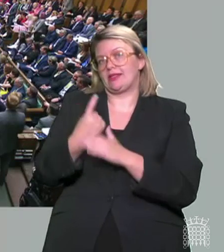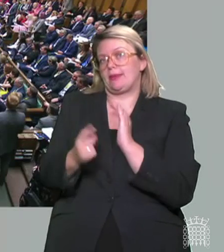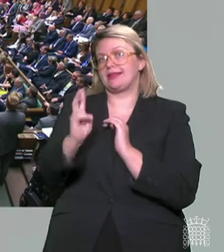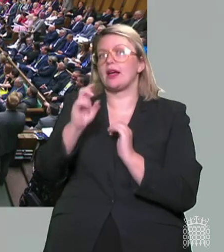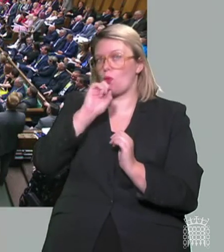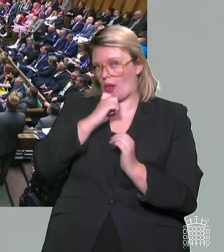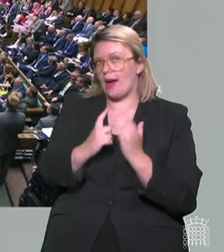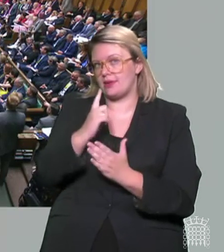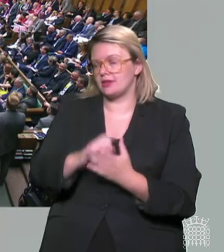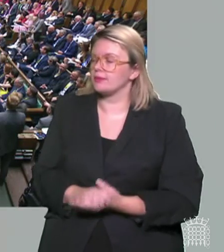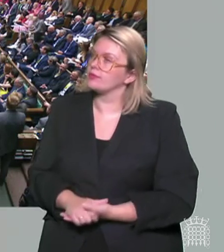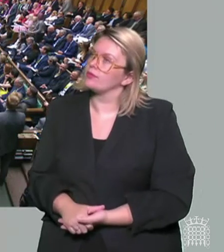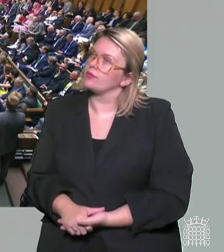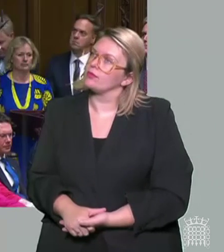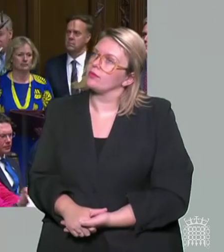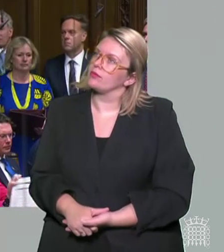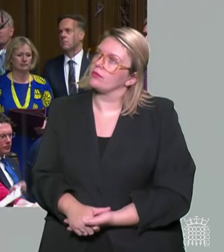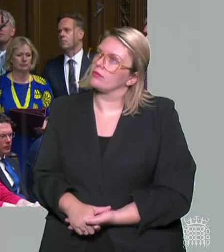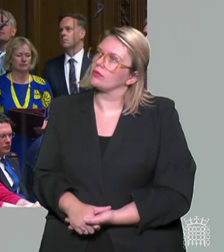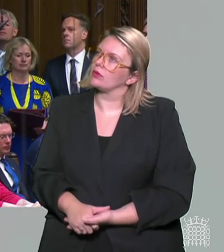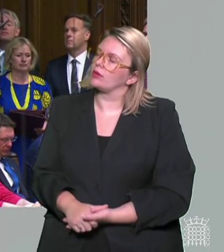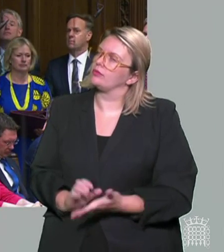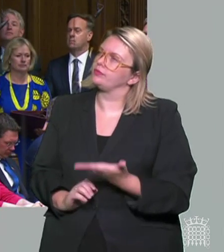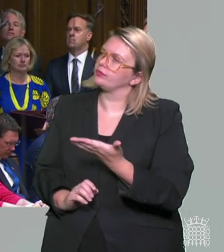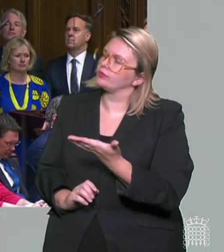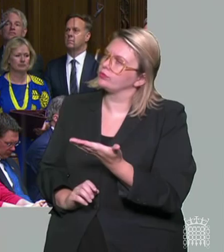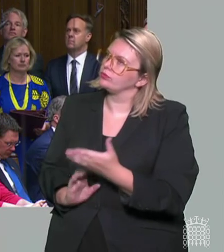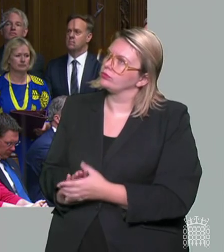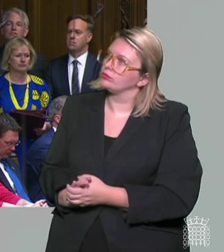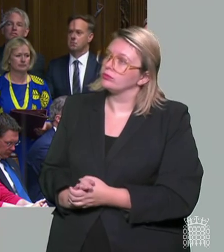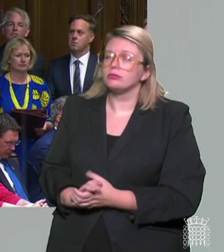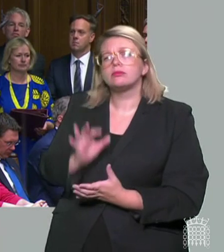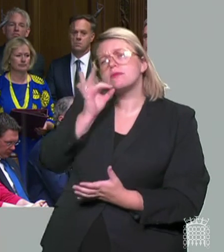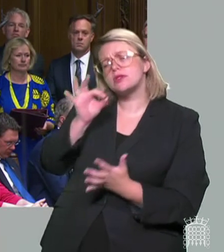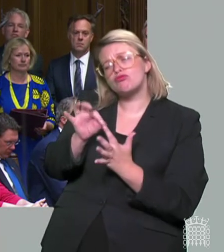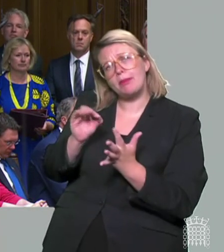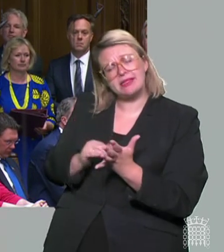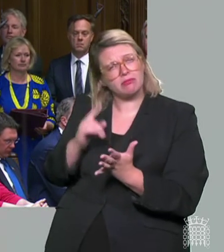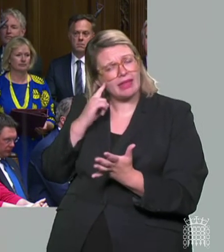6. Does the Prime Minister think there are any circumstances in which he should resign?